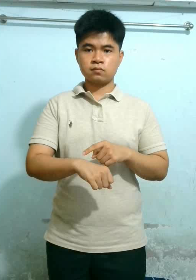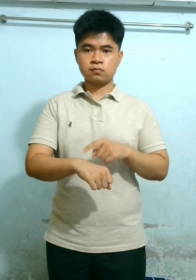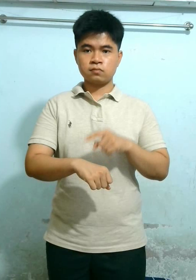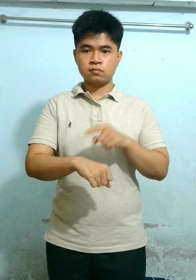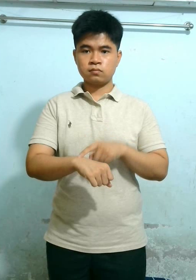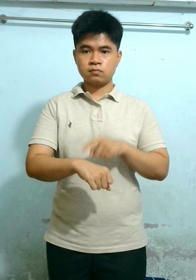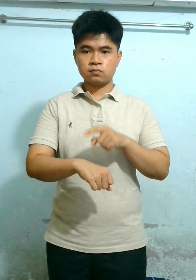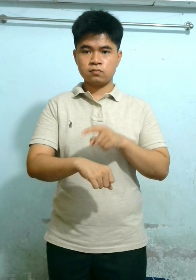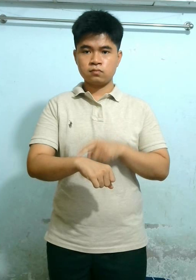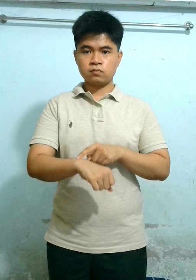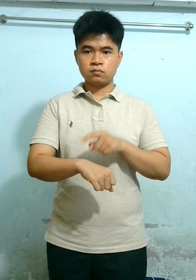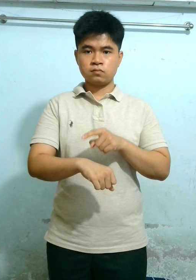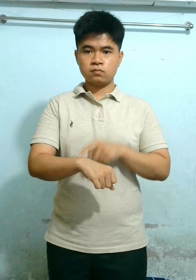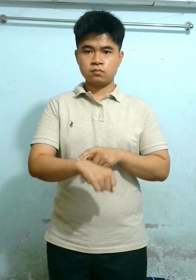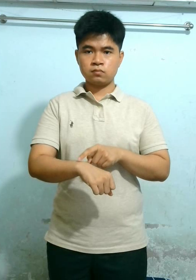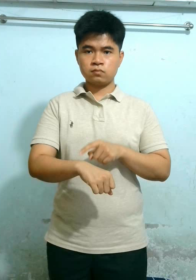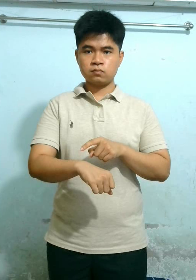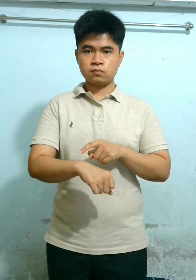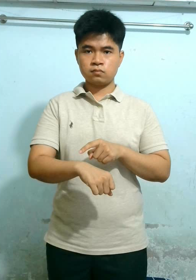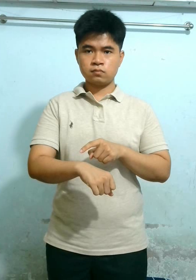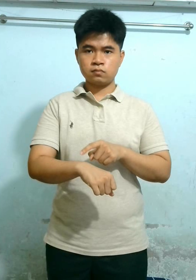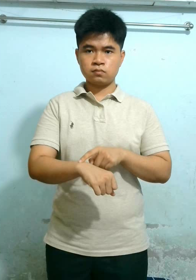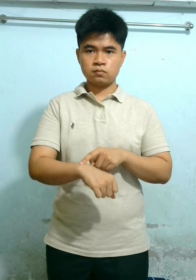gio